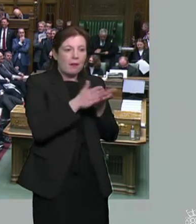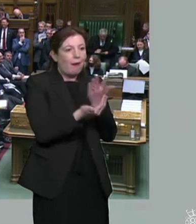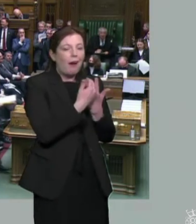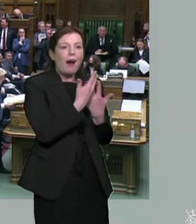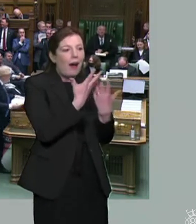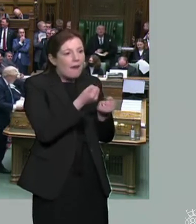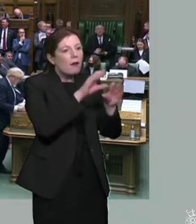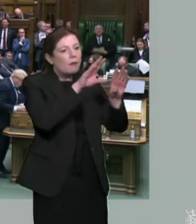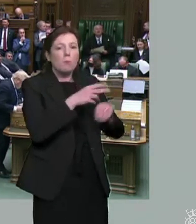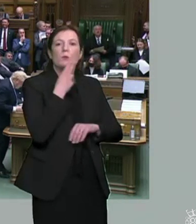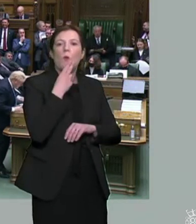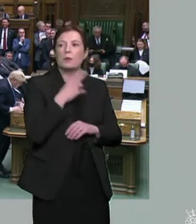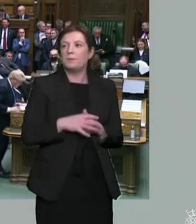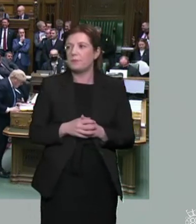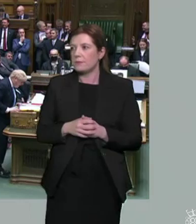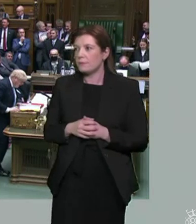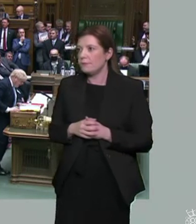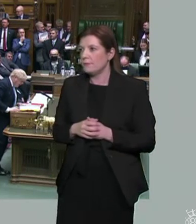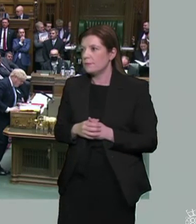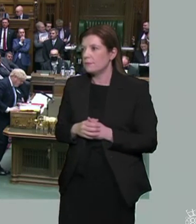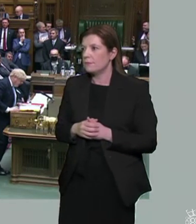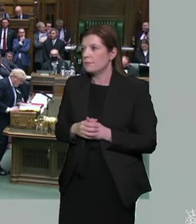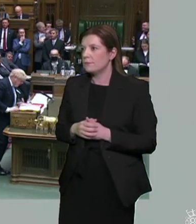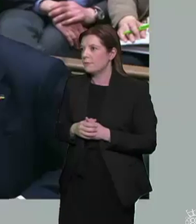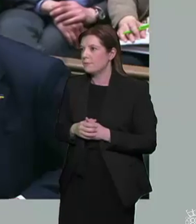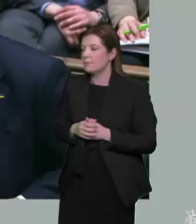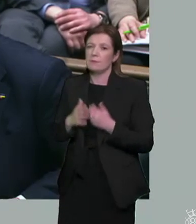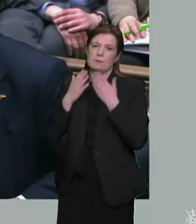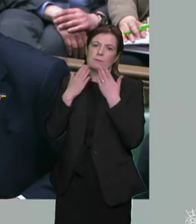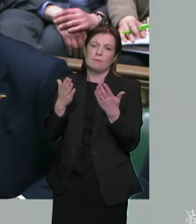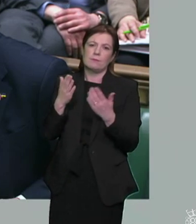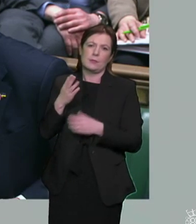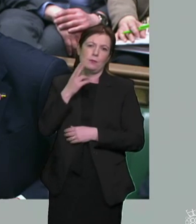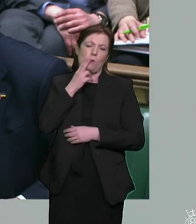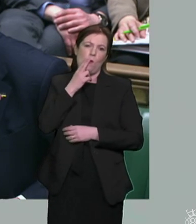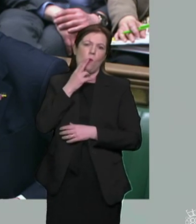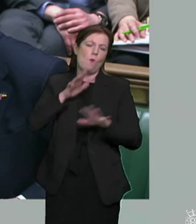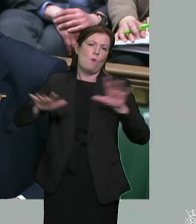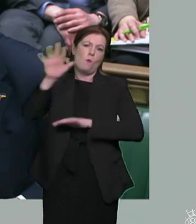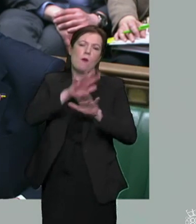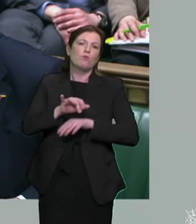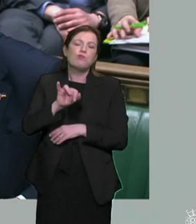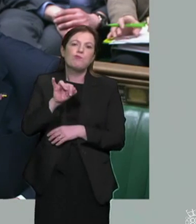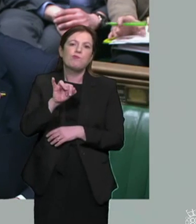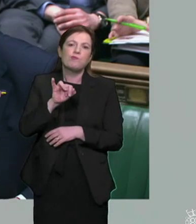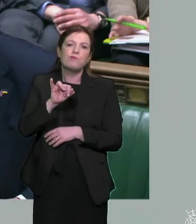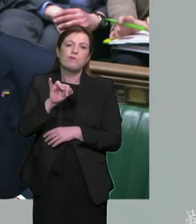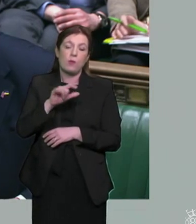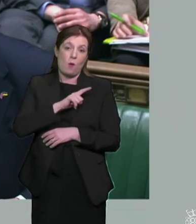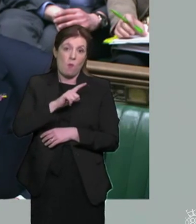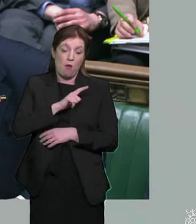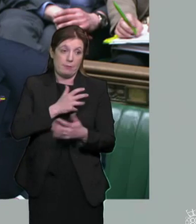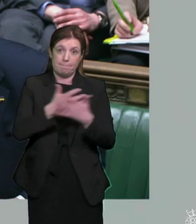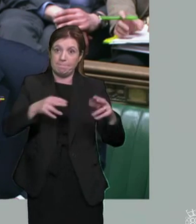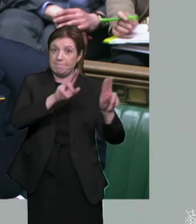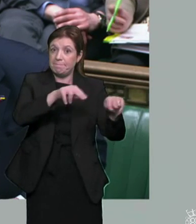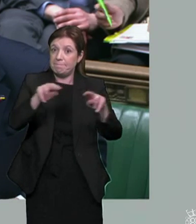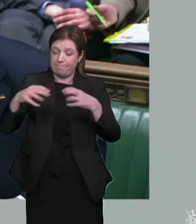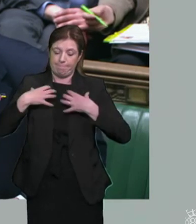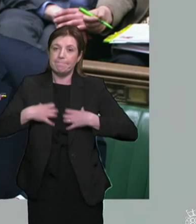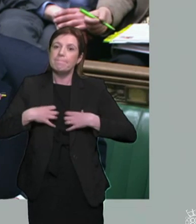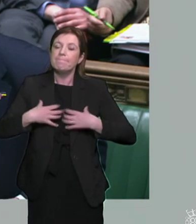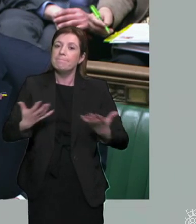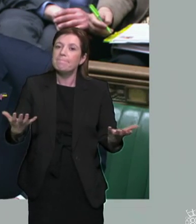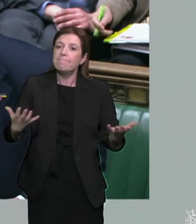I thank my honourable Friend very much, and he is absolutely right about smoking; it is the biggest single cause of preventable death in this country.